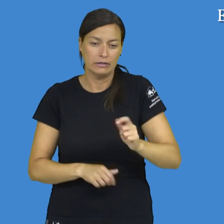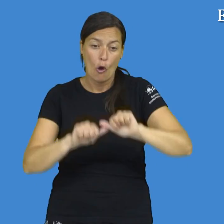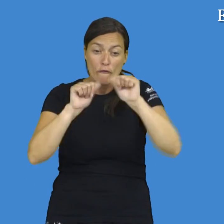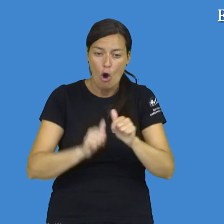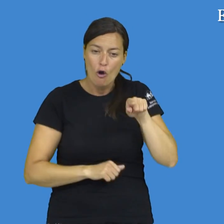forma